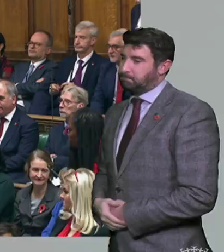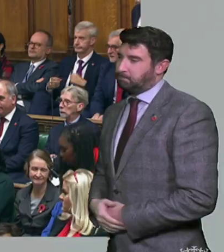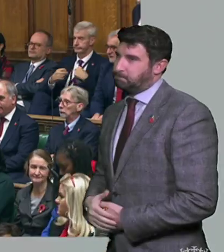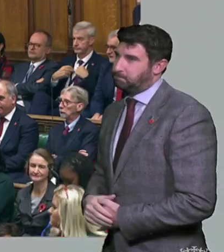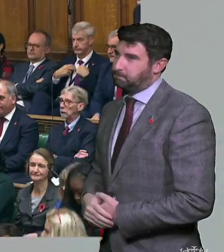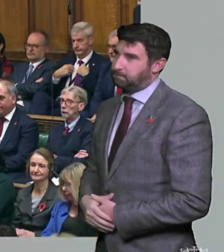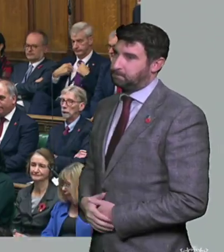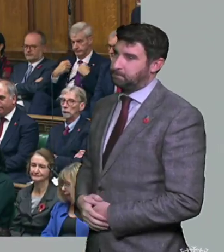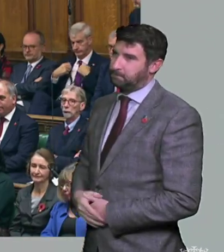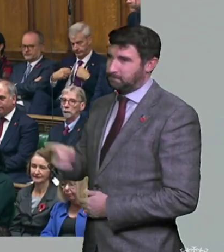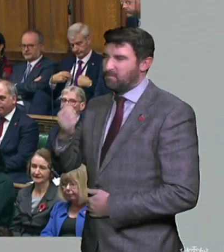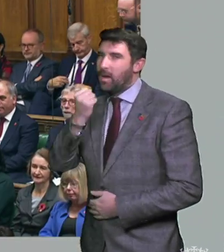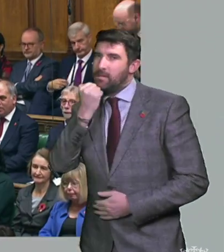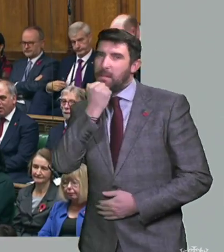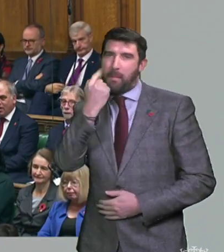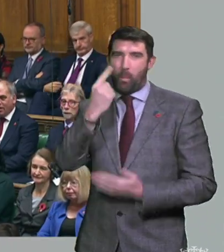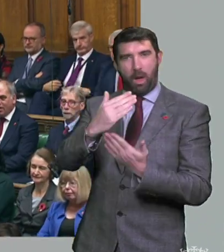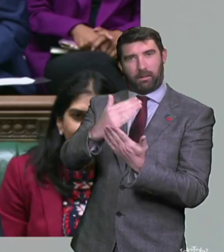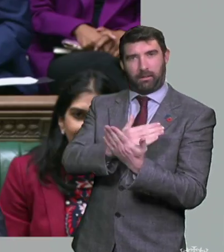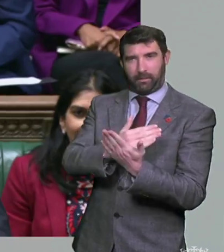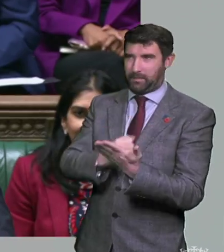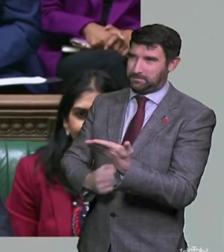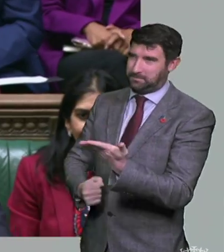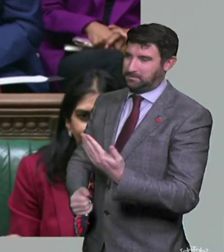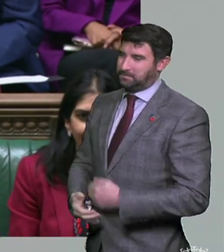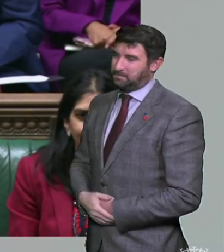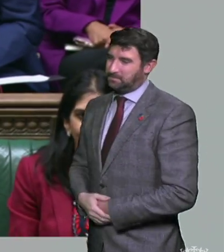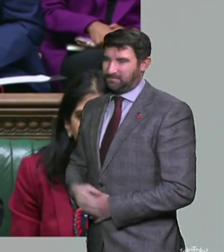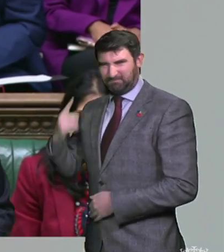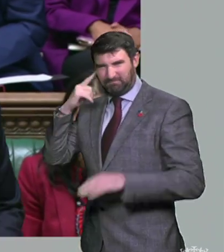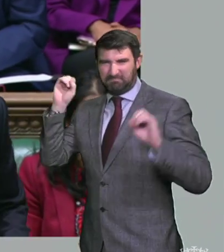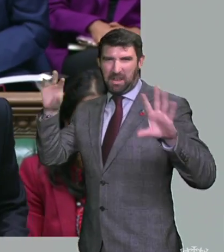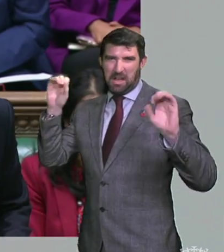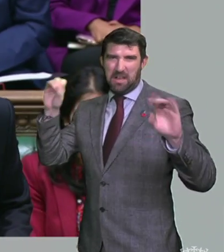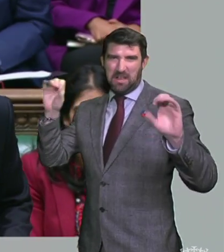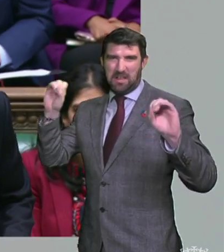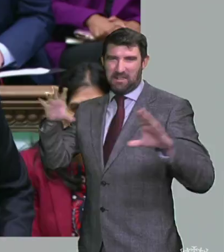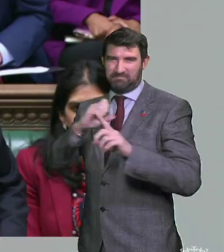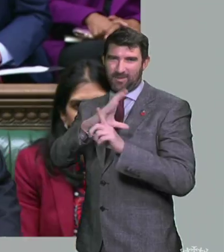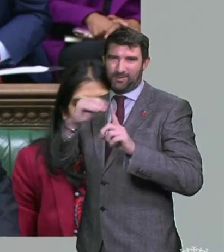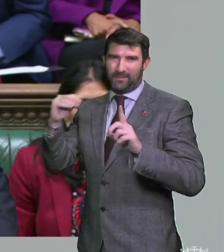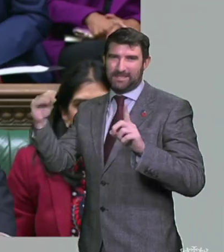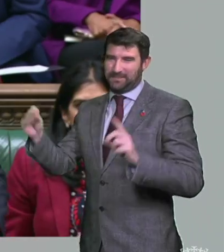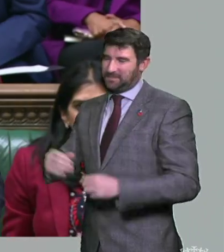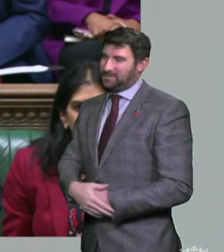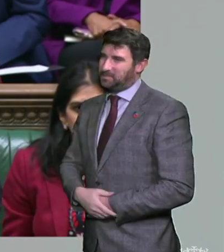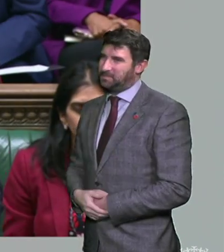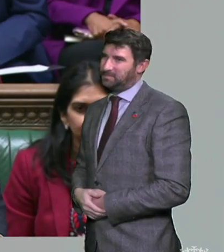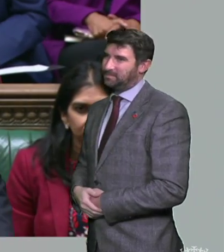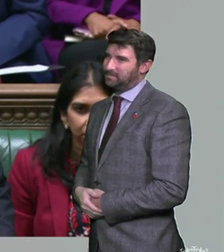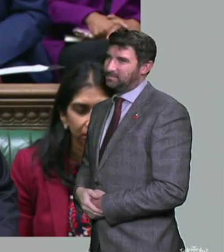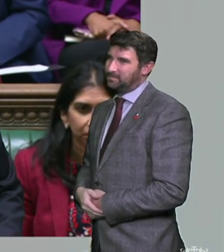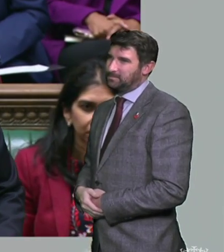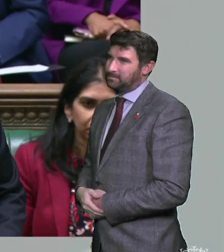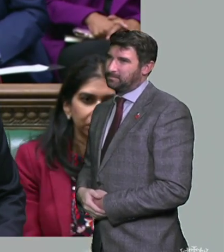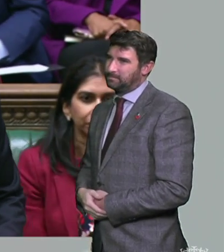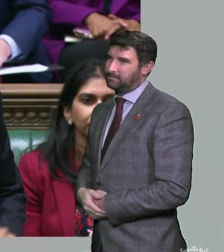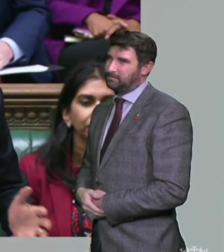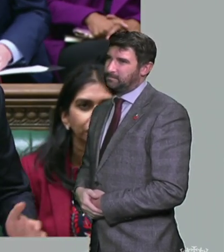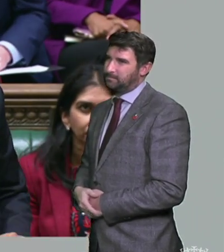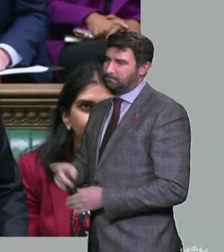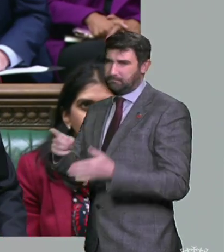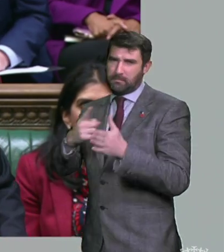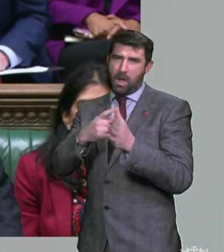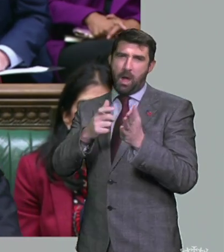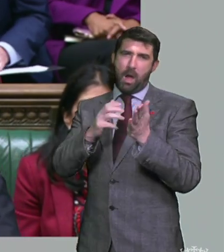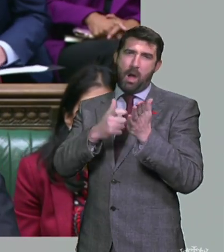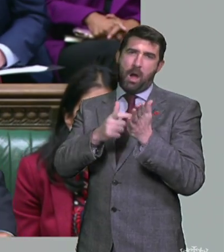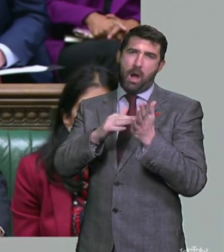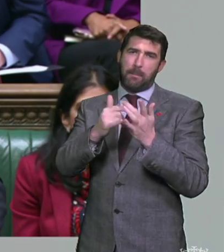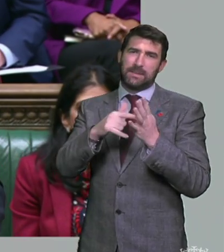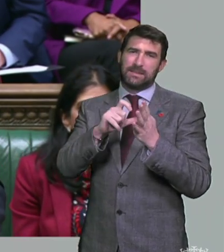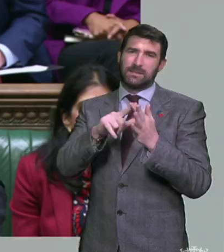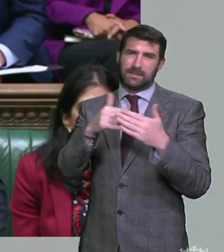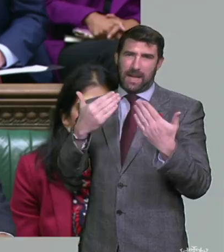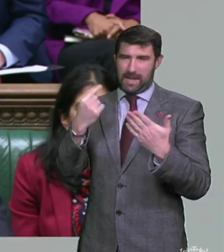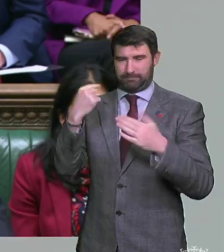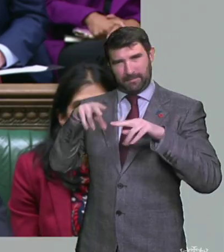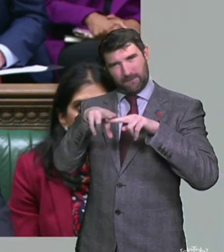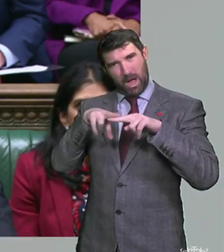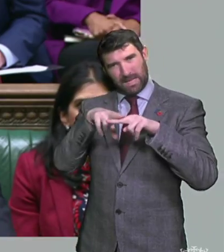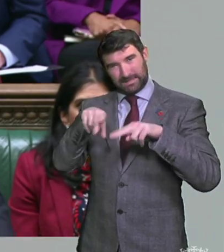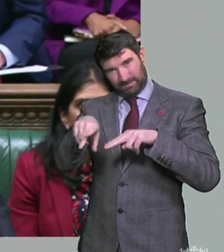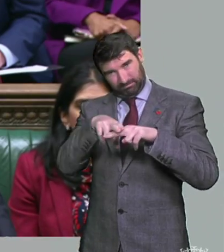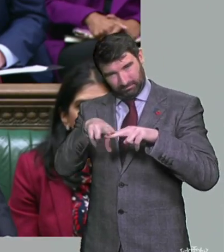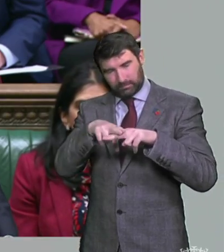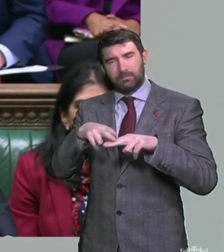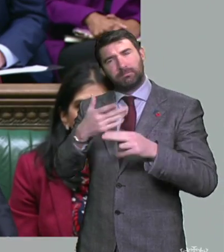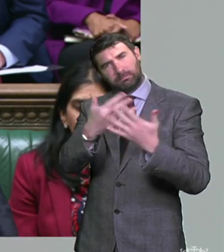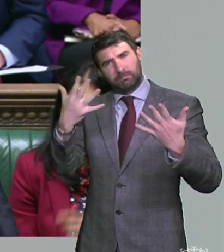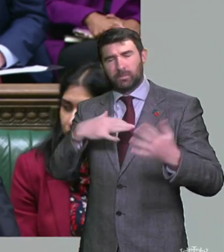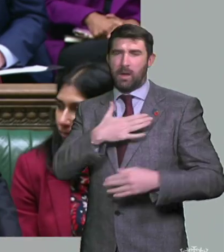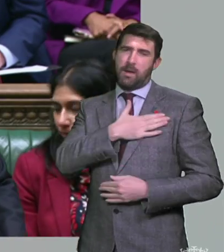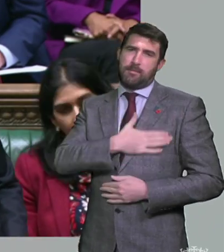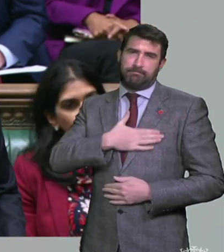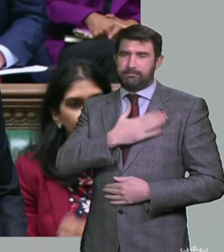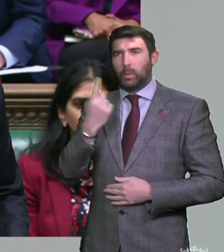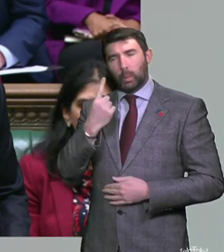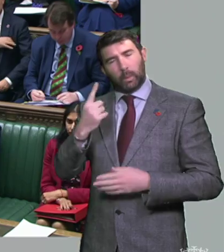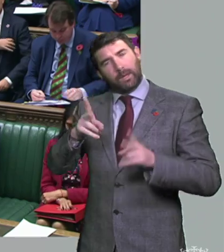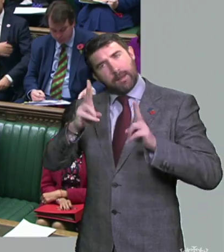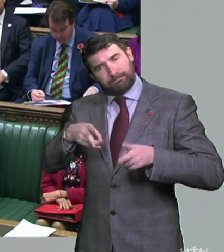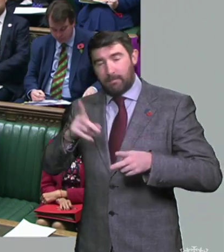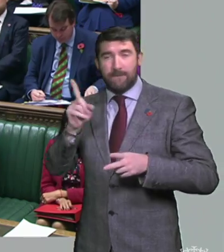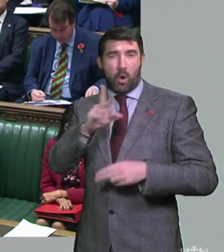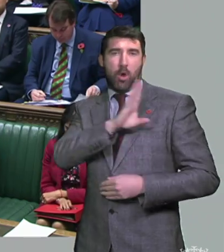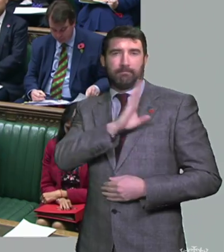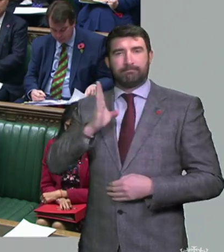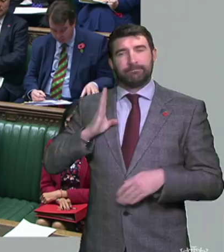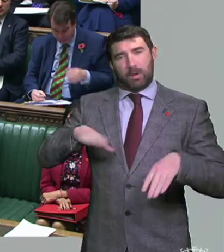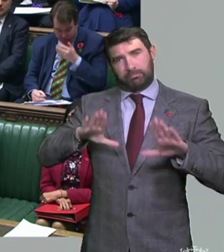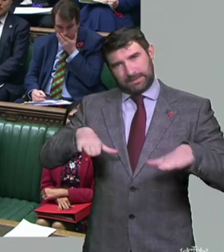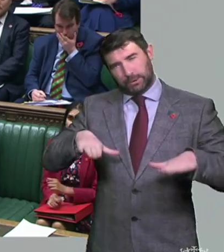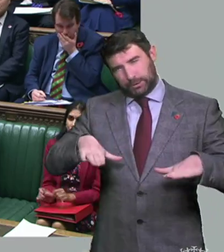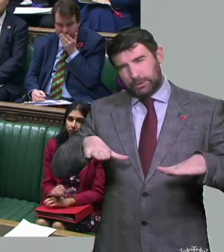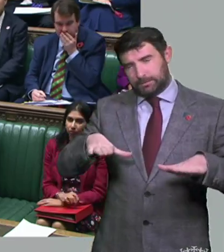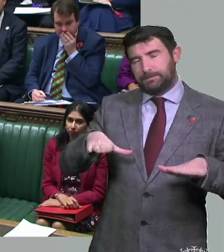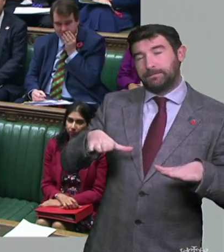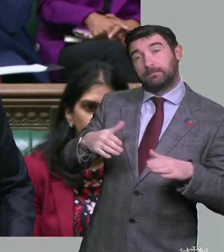With Armistice Day on Friday, I know that colleagues across the House will want to join me in remembering those who have lost their lives in the service of our country.